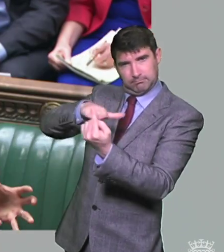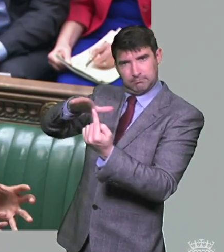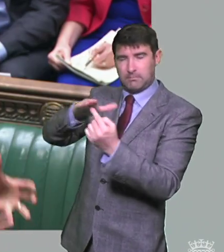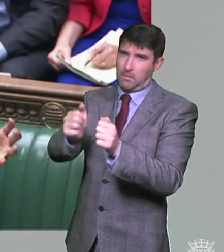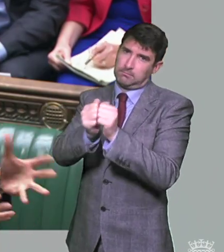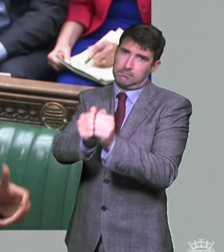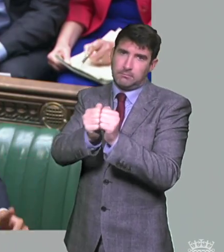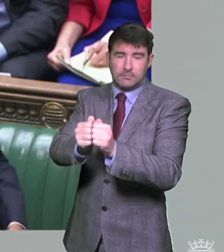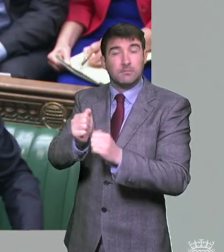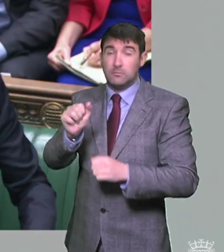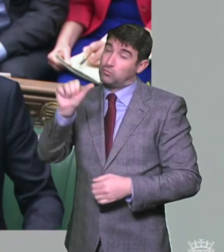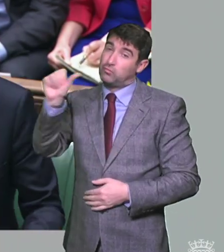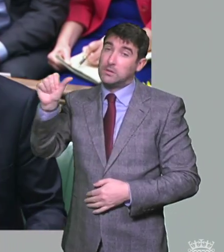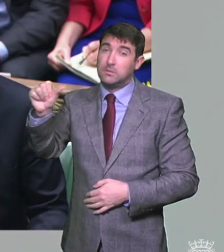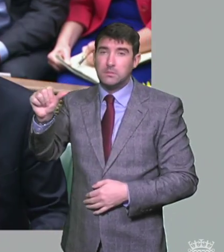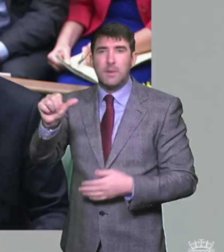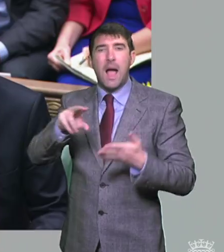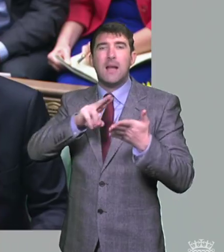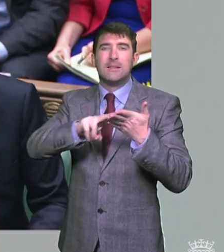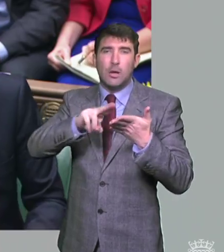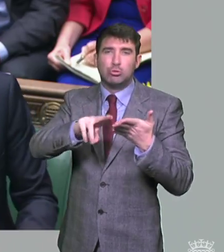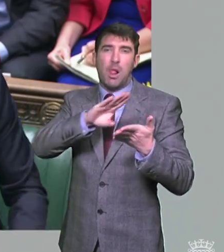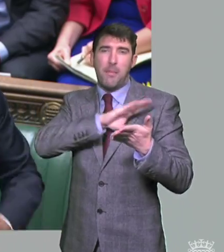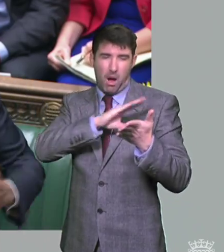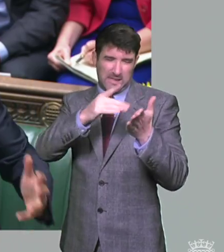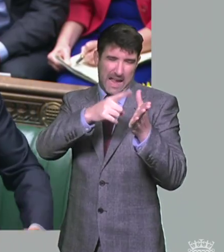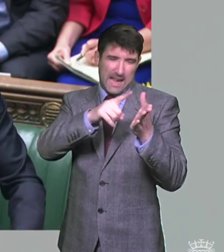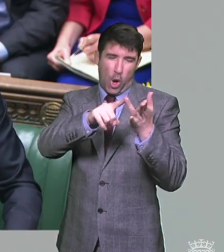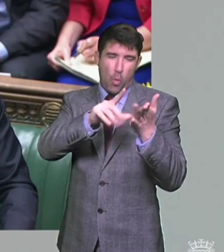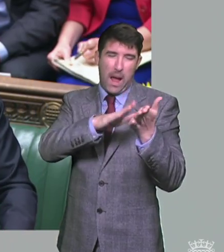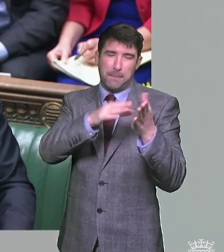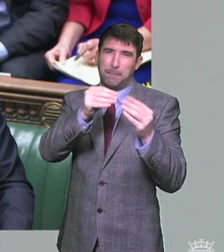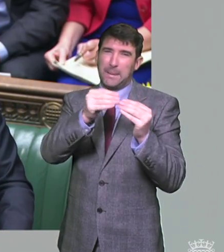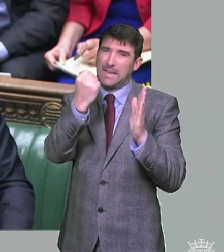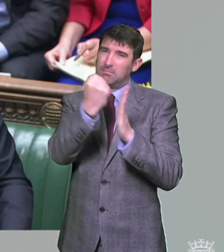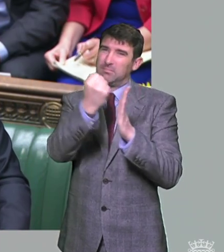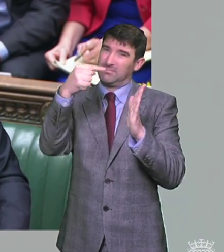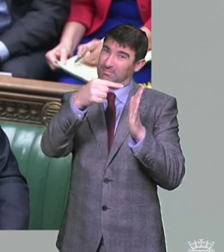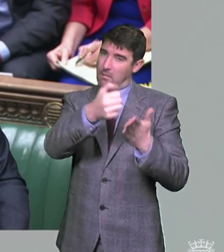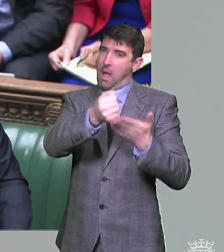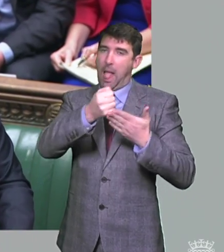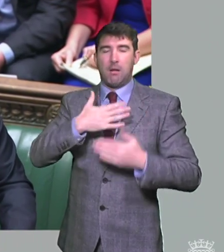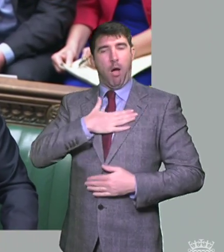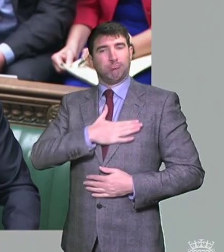He is right to highlight the benefit that natural parks and AONBs can bring to our lives and wellbeing.